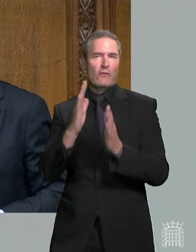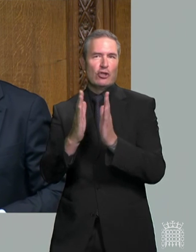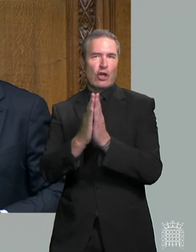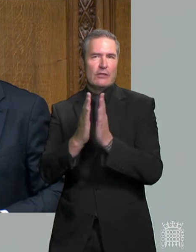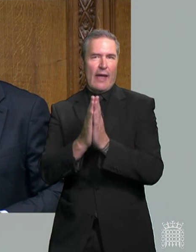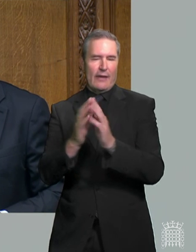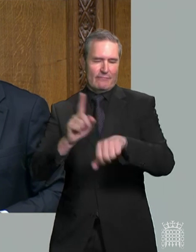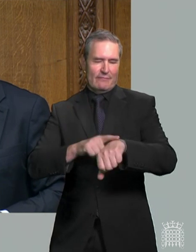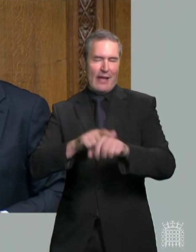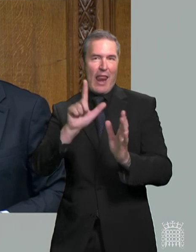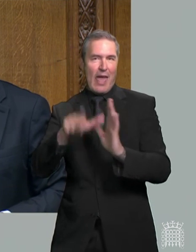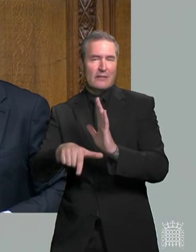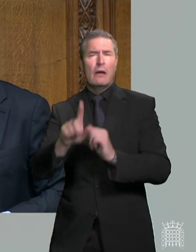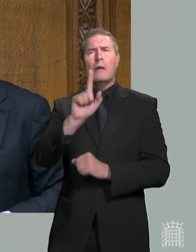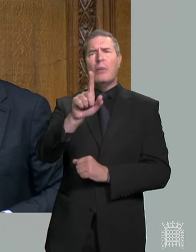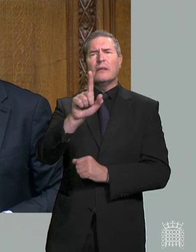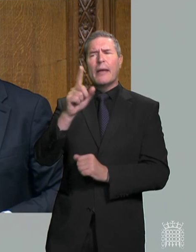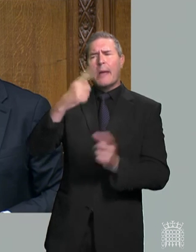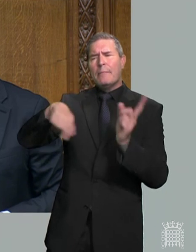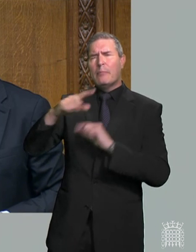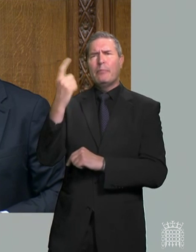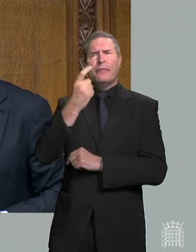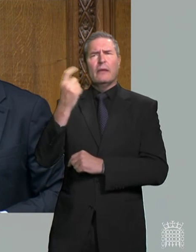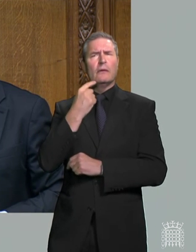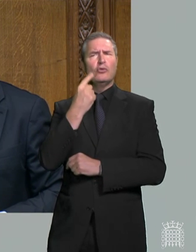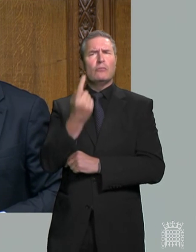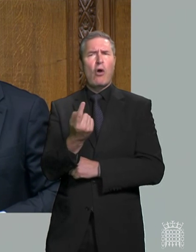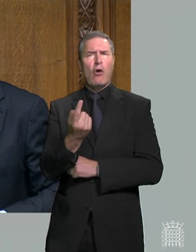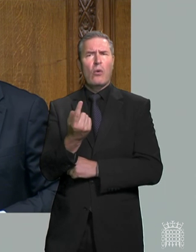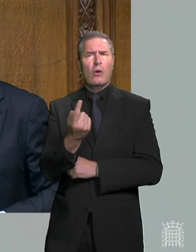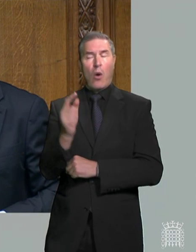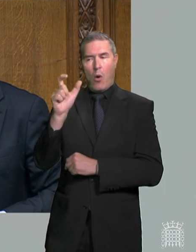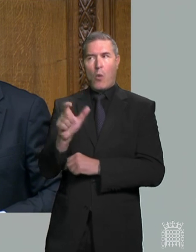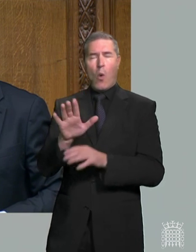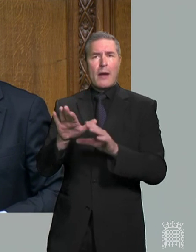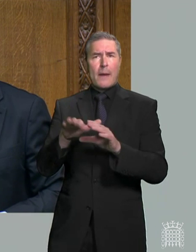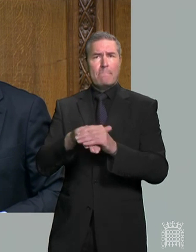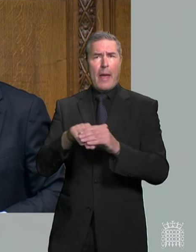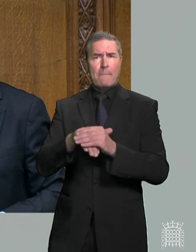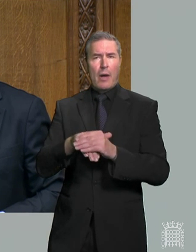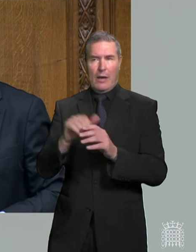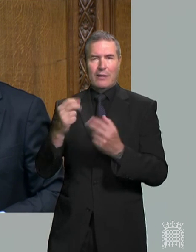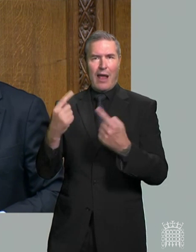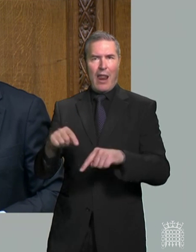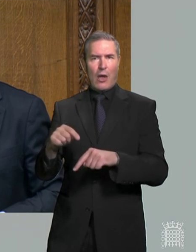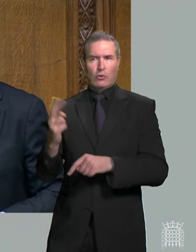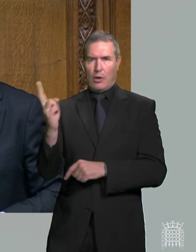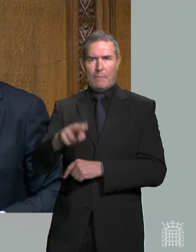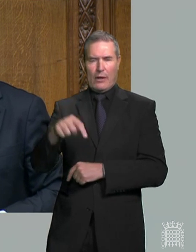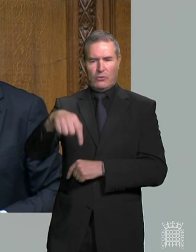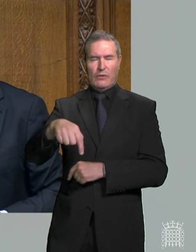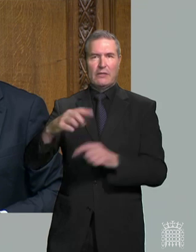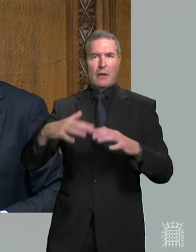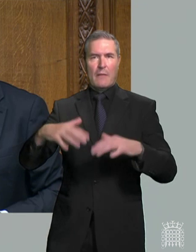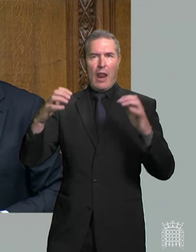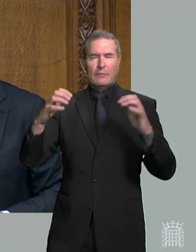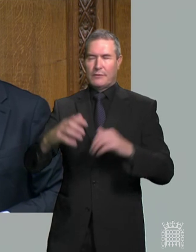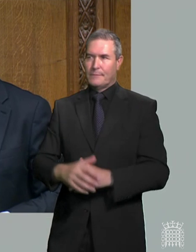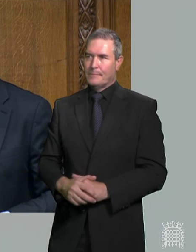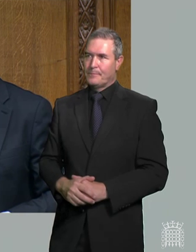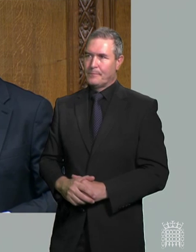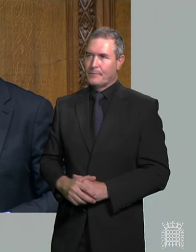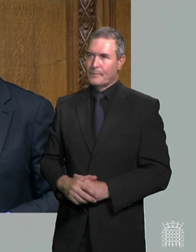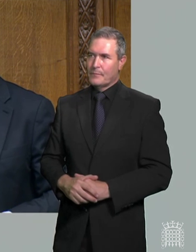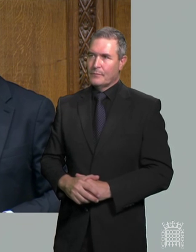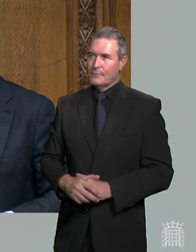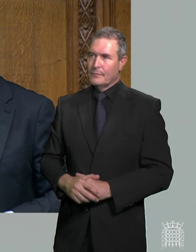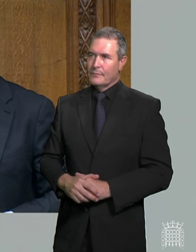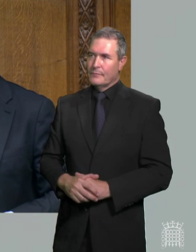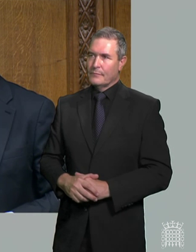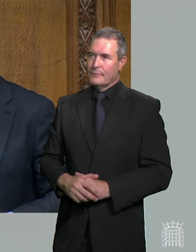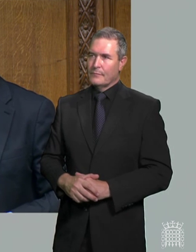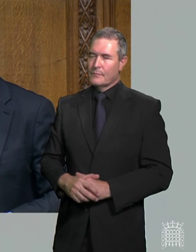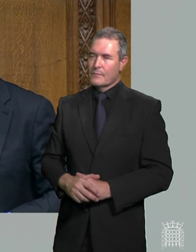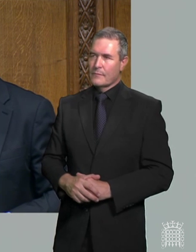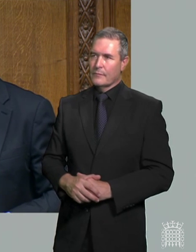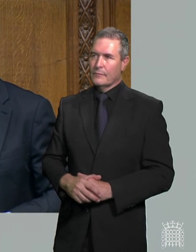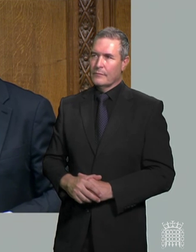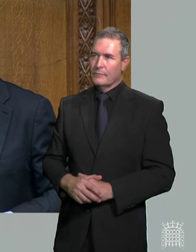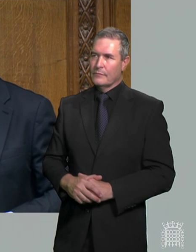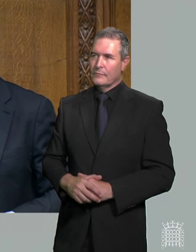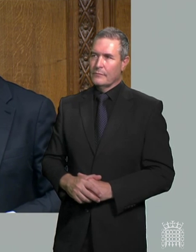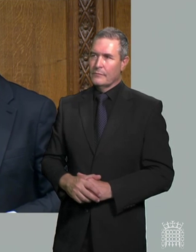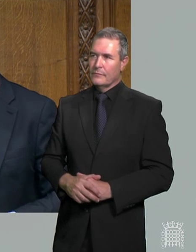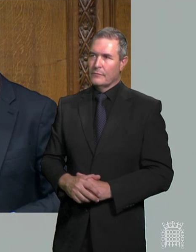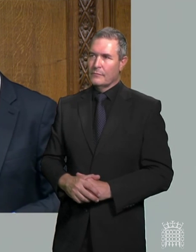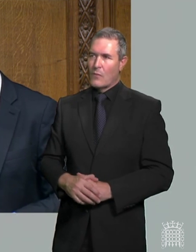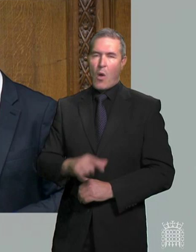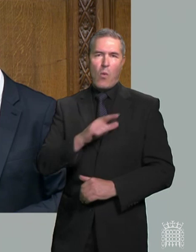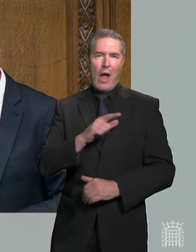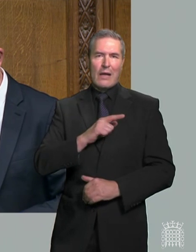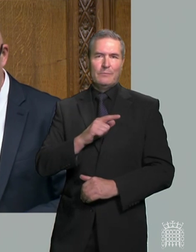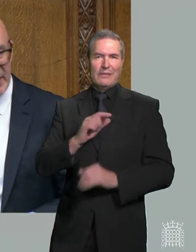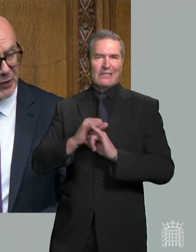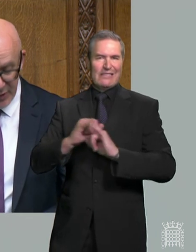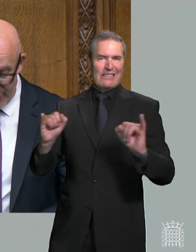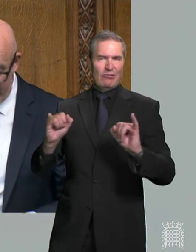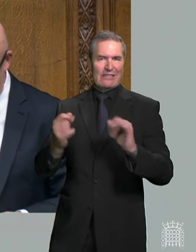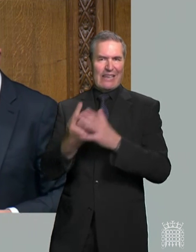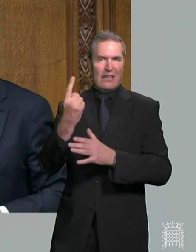However, the public will wonder why the honourable Member for Delyn will be allowed to return to this House tomorrow and not be subject to a recall, despite there being a serious case of sexual harassment.